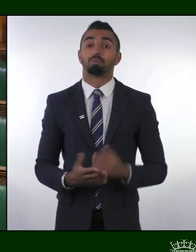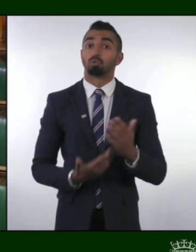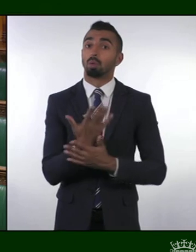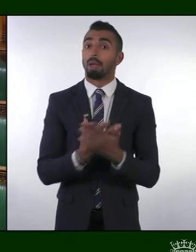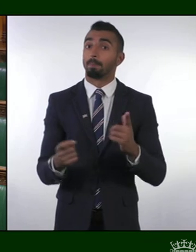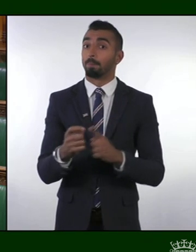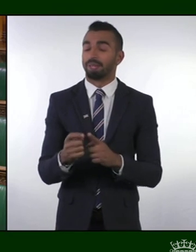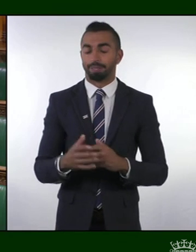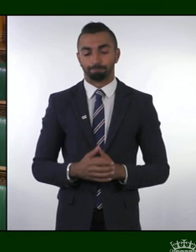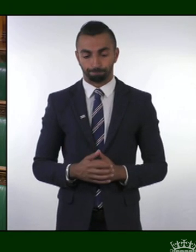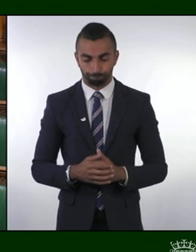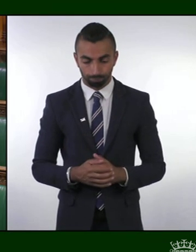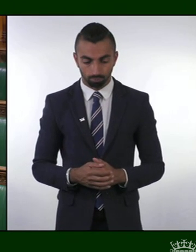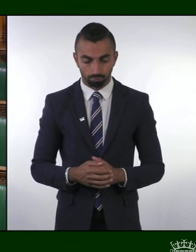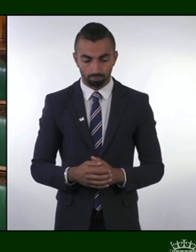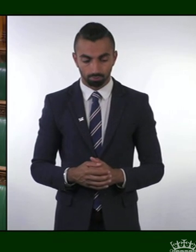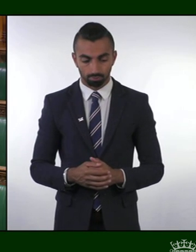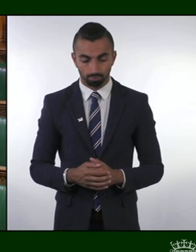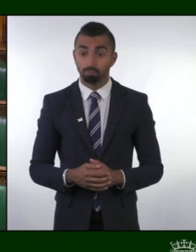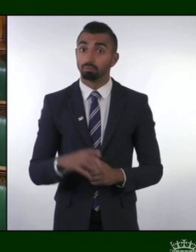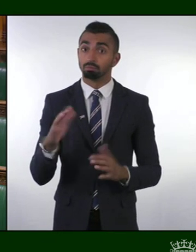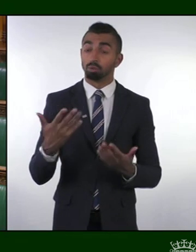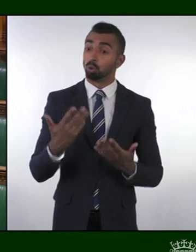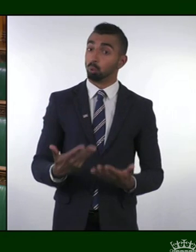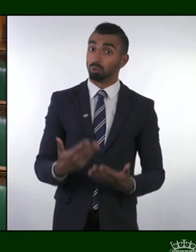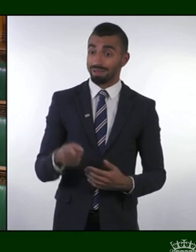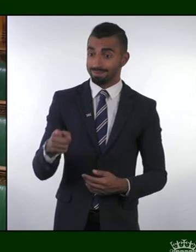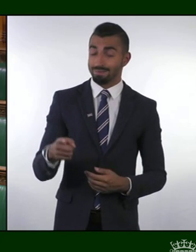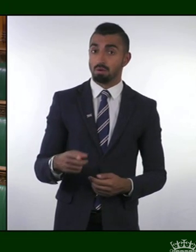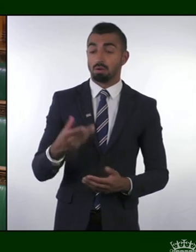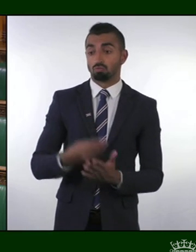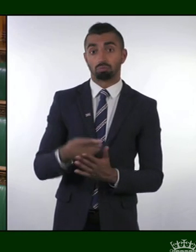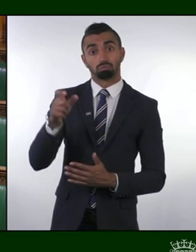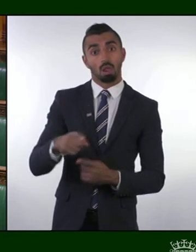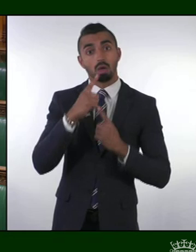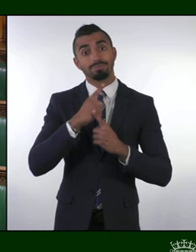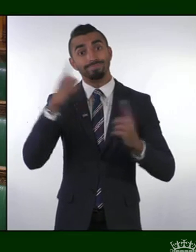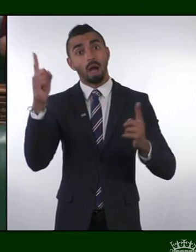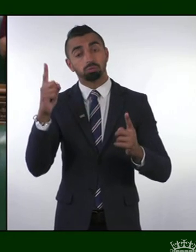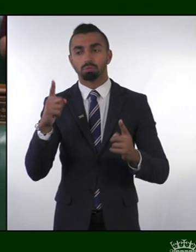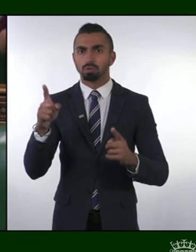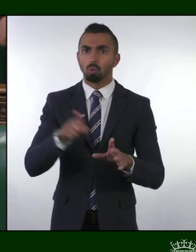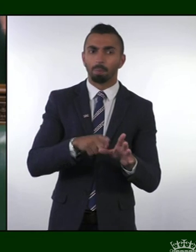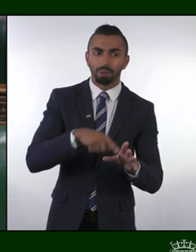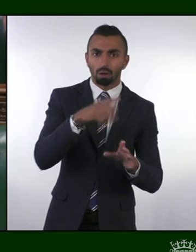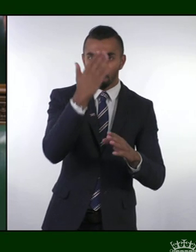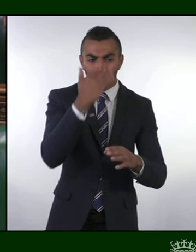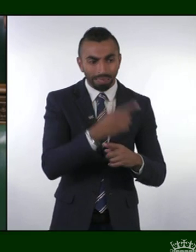In that spirit, let me welcome the investment that the Chancellor has announced today for young people and for the hospitality trade.